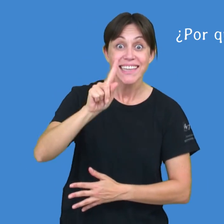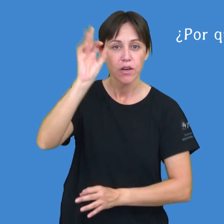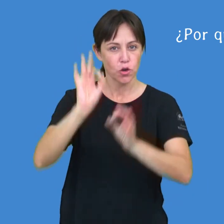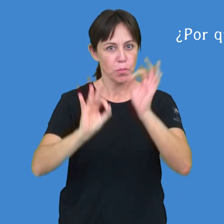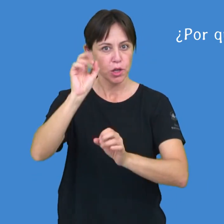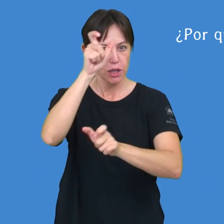porcentaje